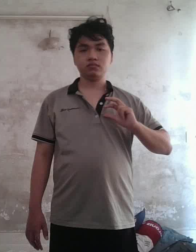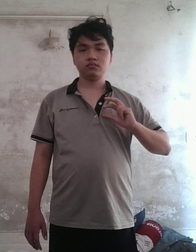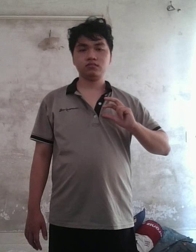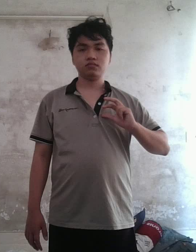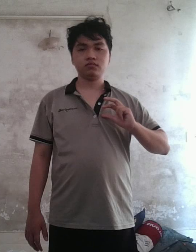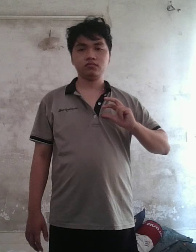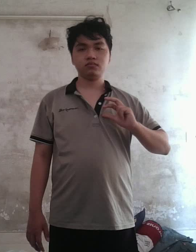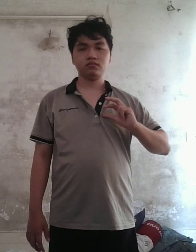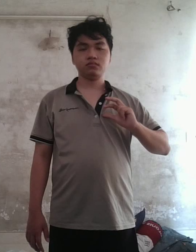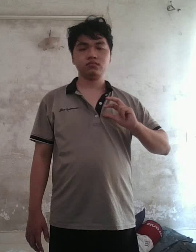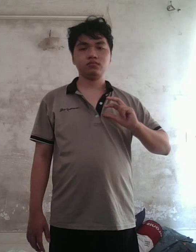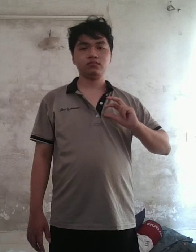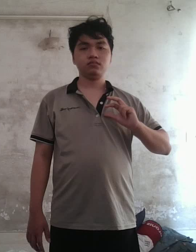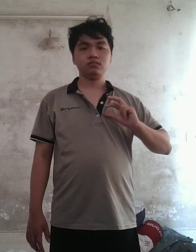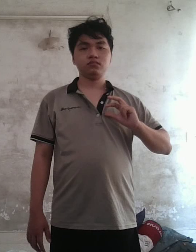giau co